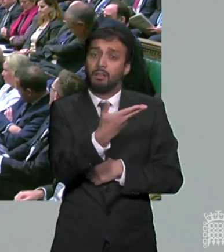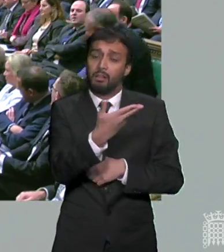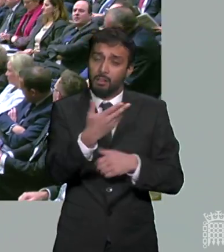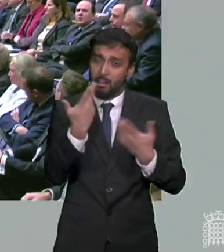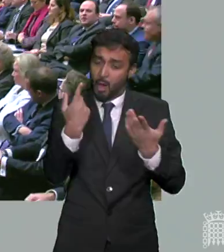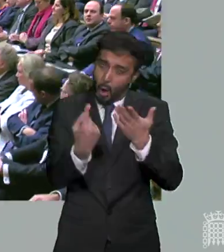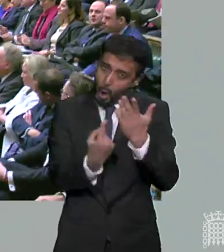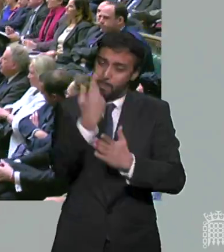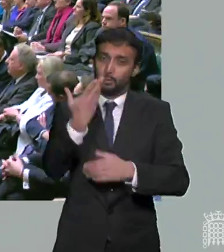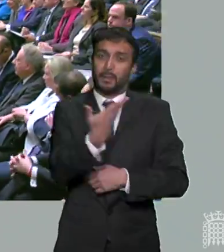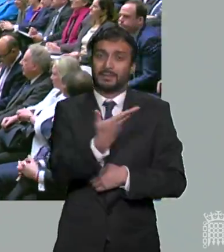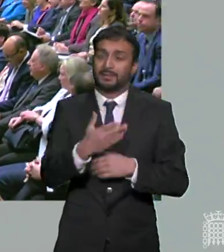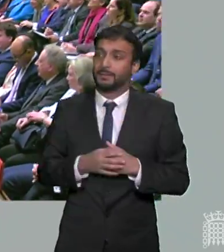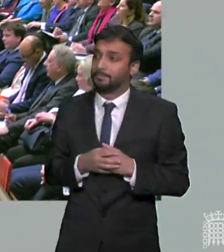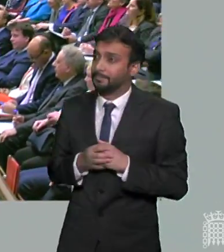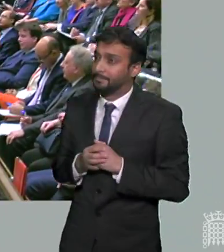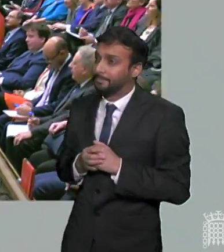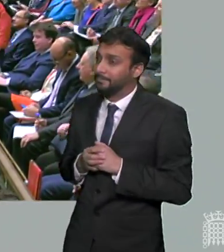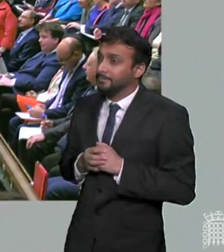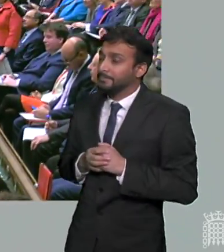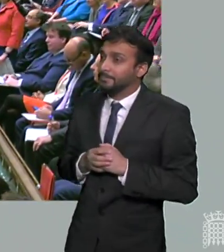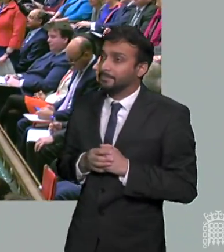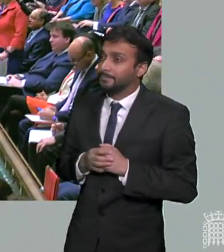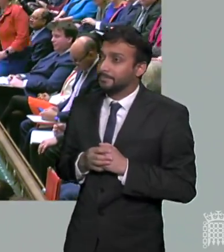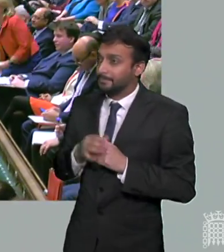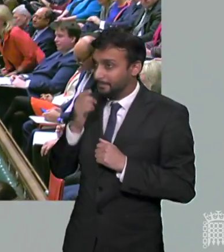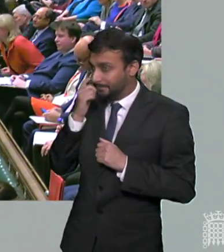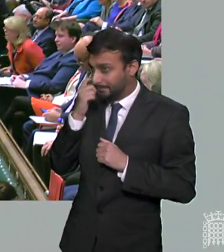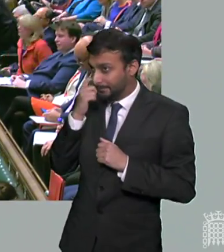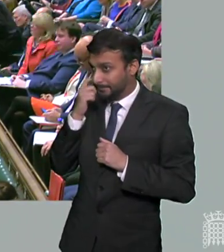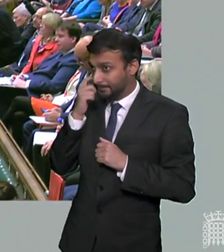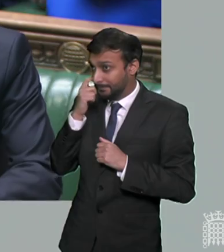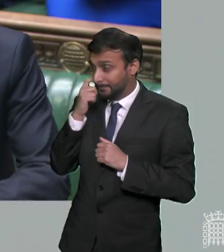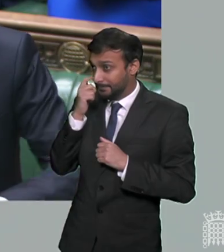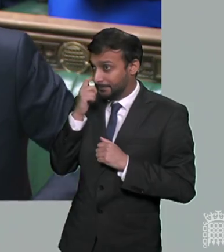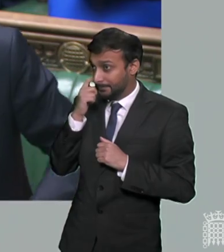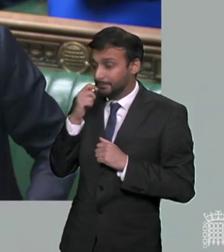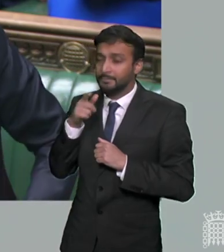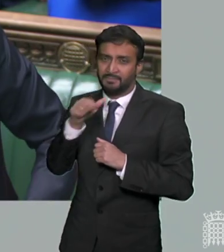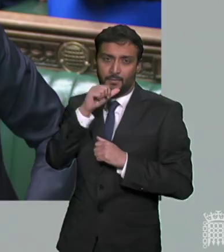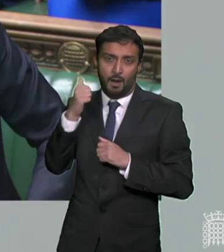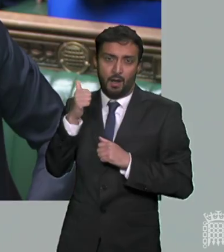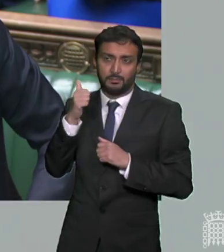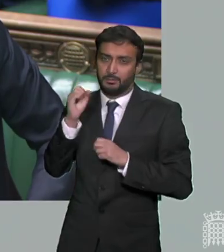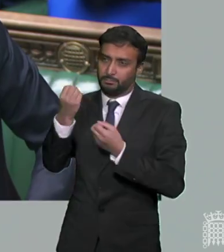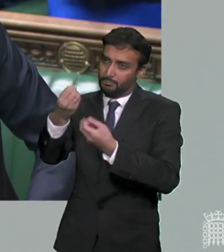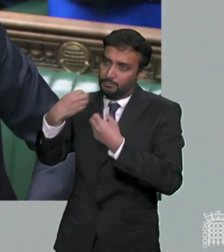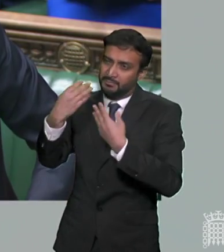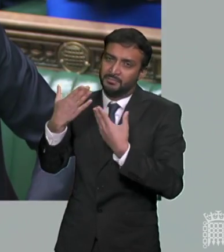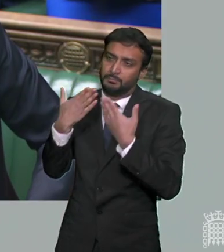It is very nice to hear from my right honourable Friend today.